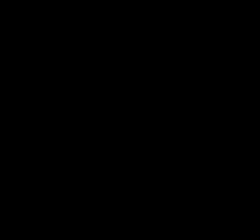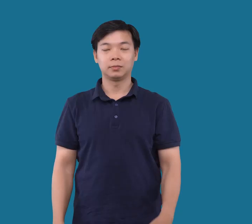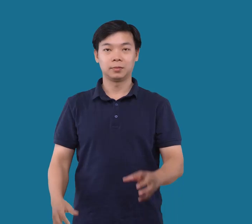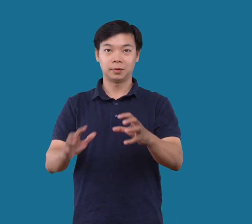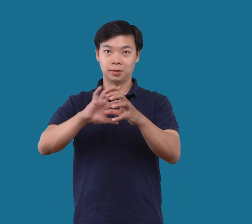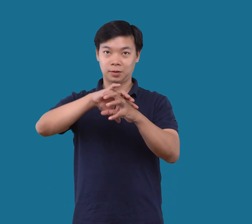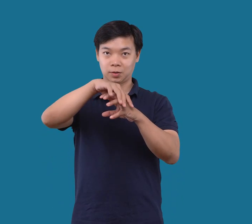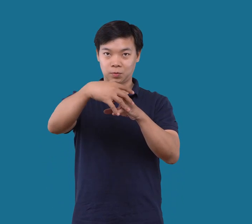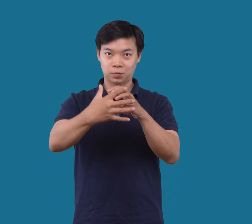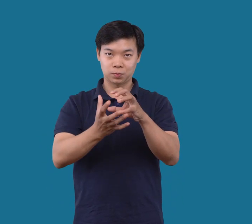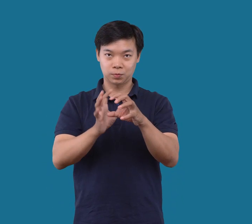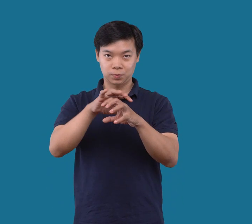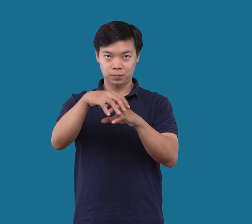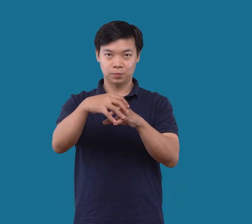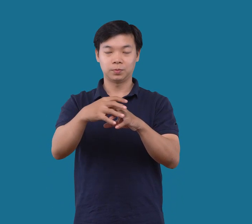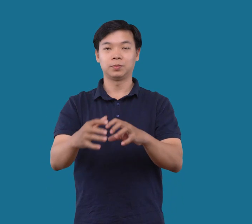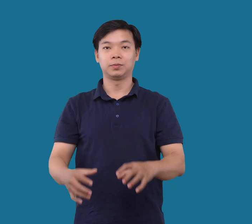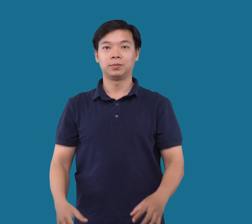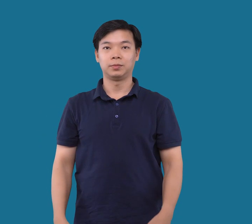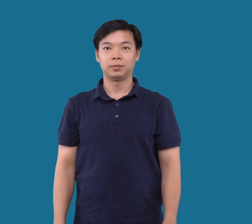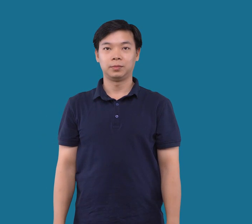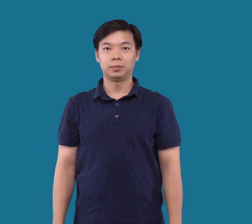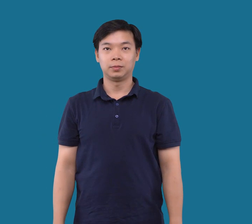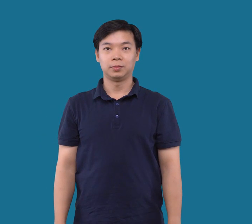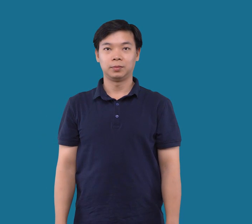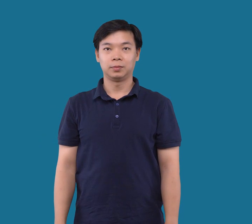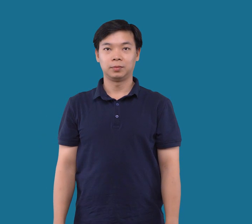địa cầu